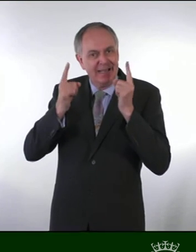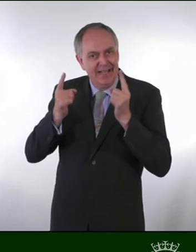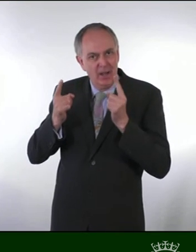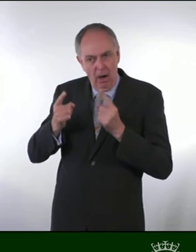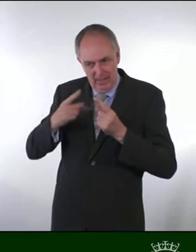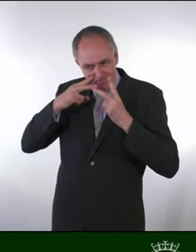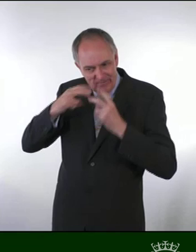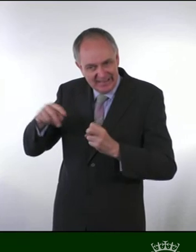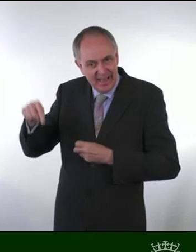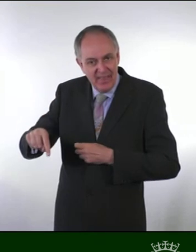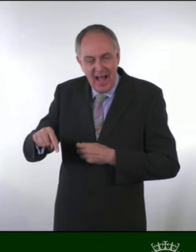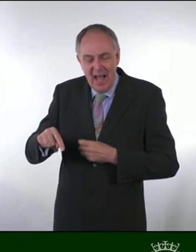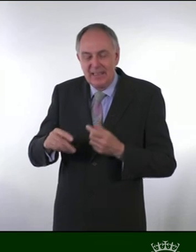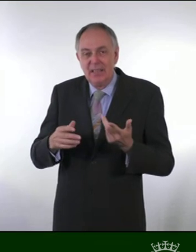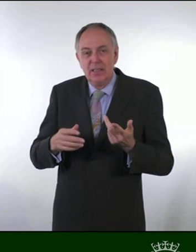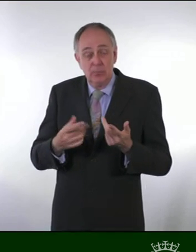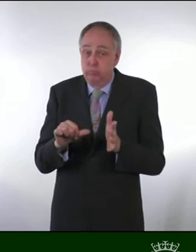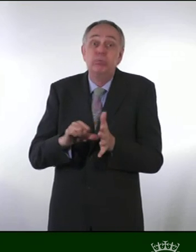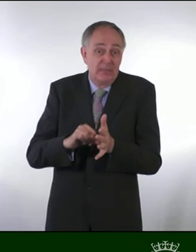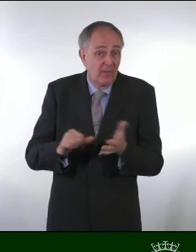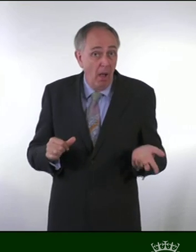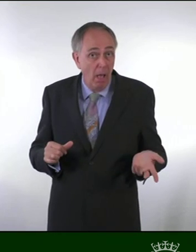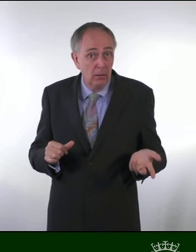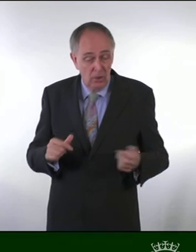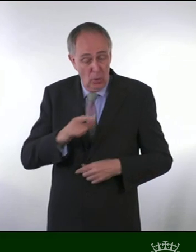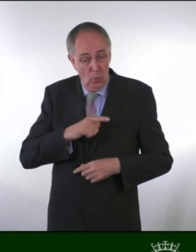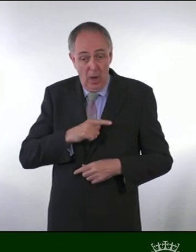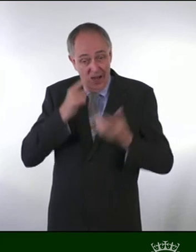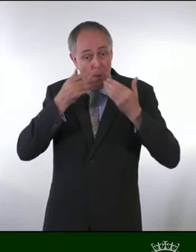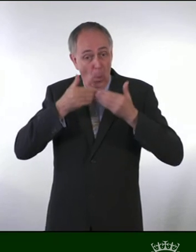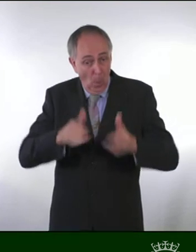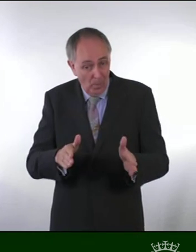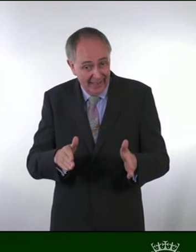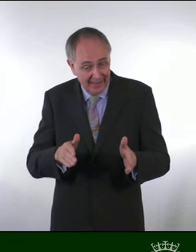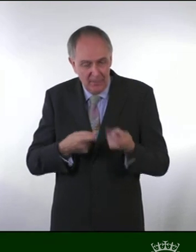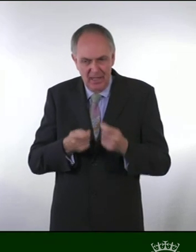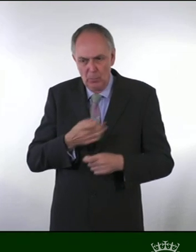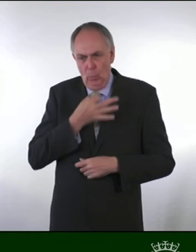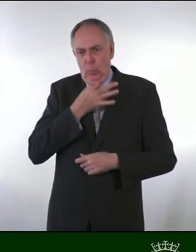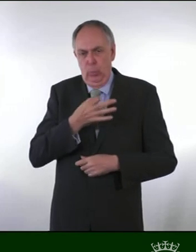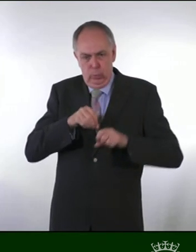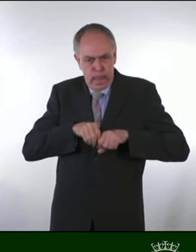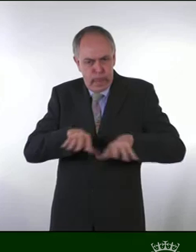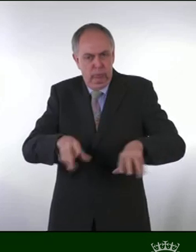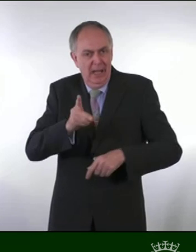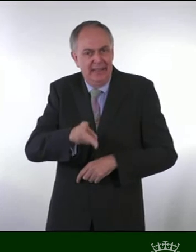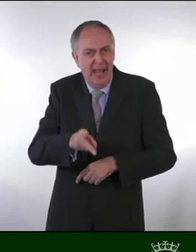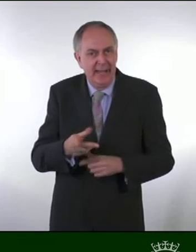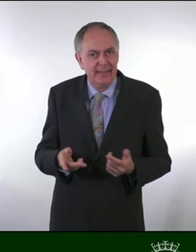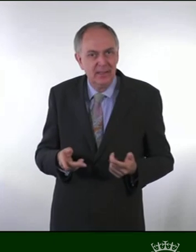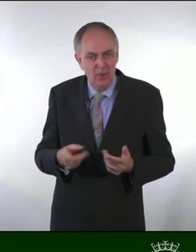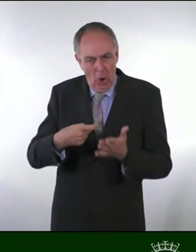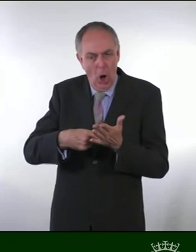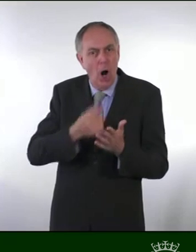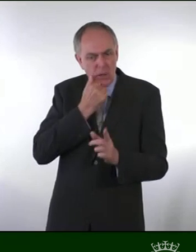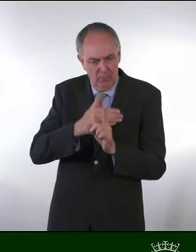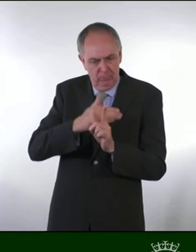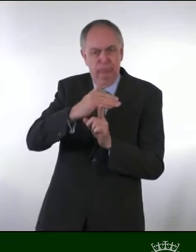It is a tough one: every time we do something like this, we push up the risk of infection and the risk of pushing up the R again.